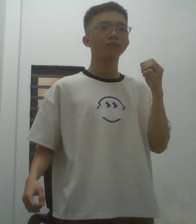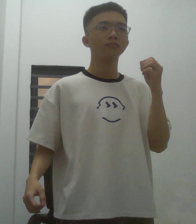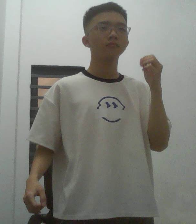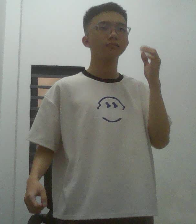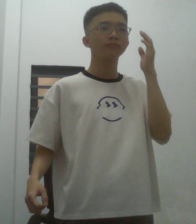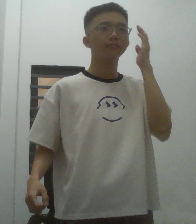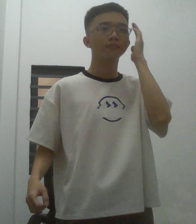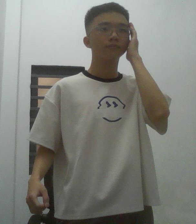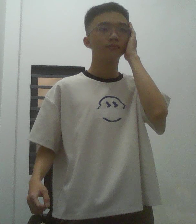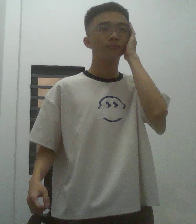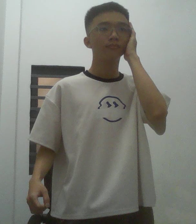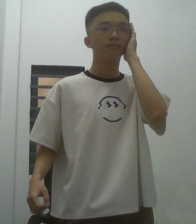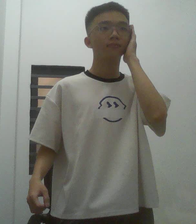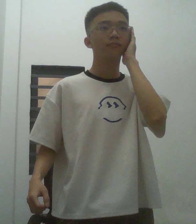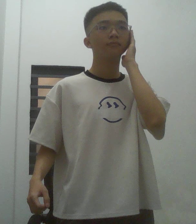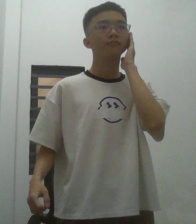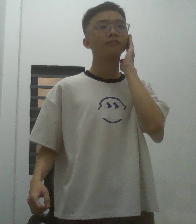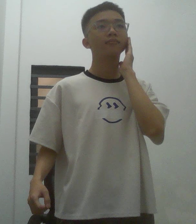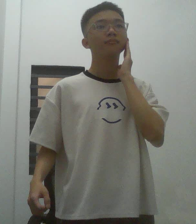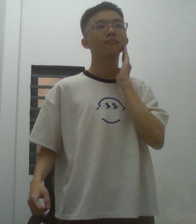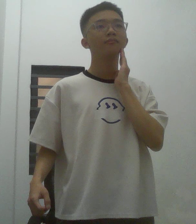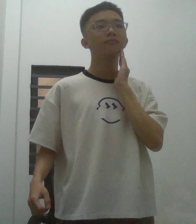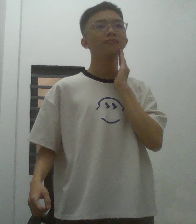dep